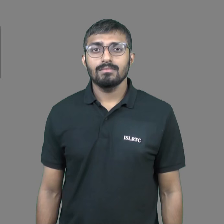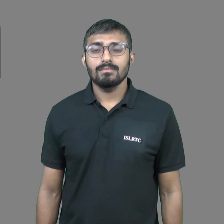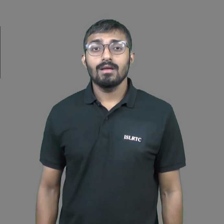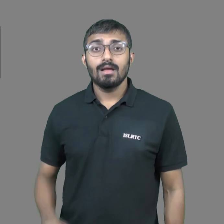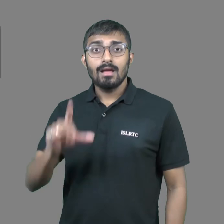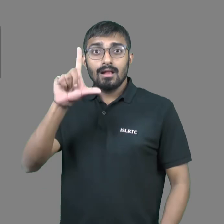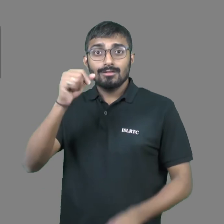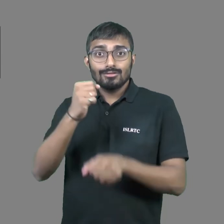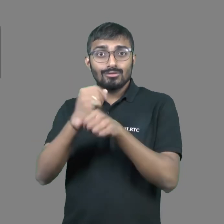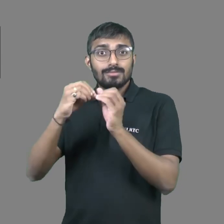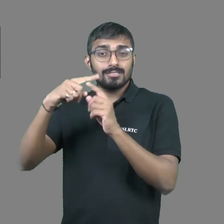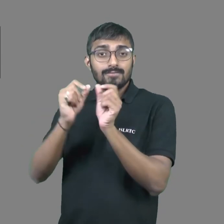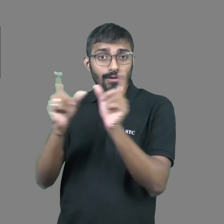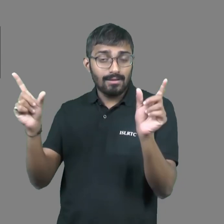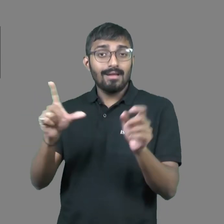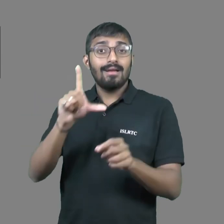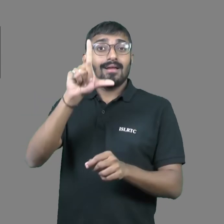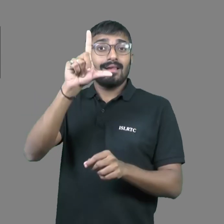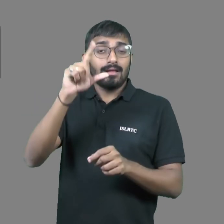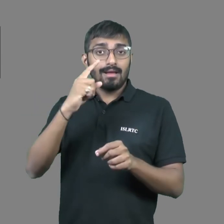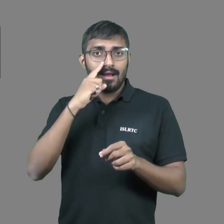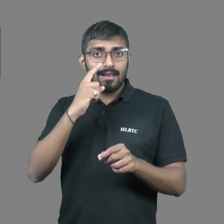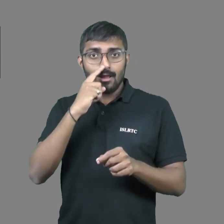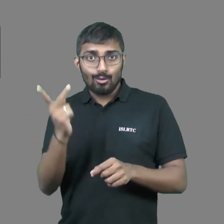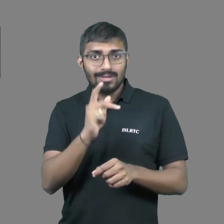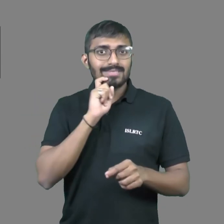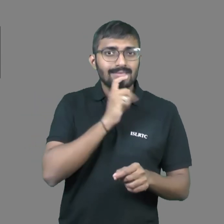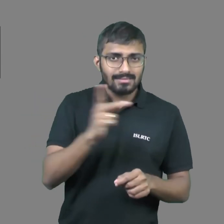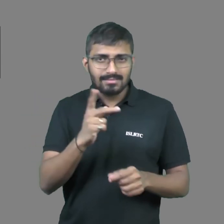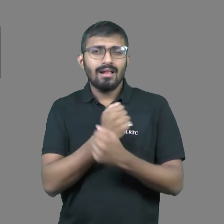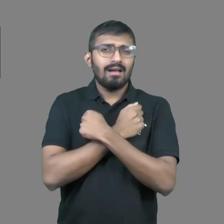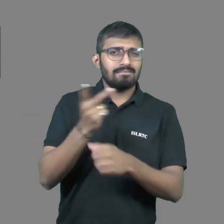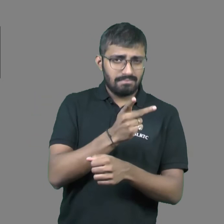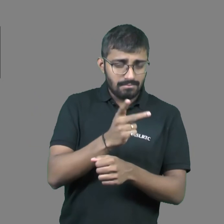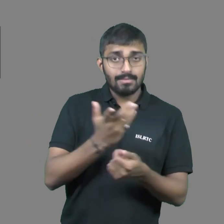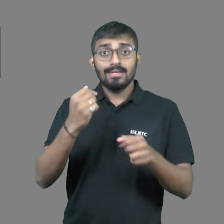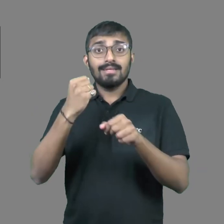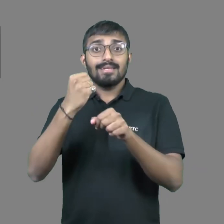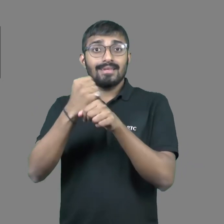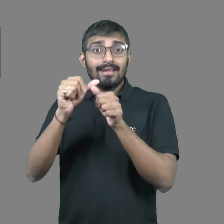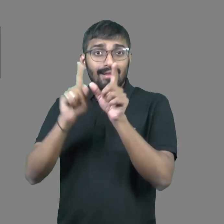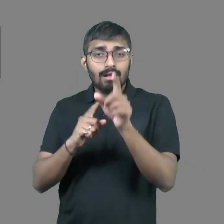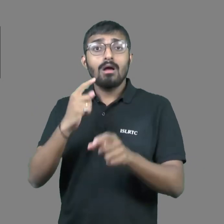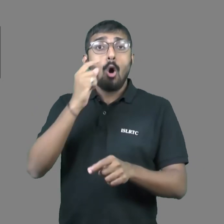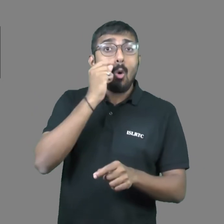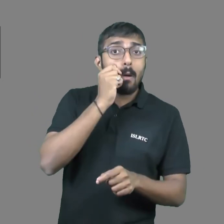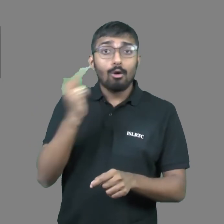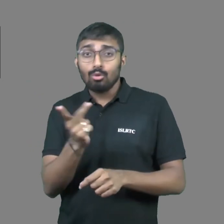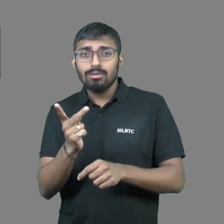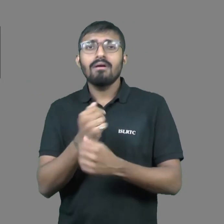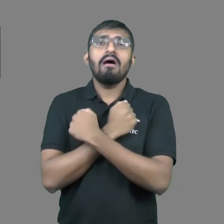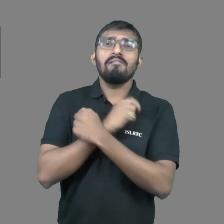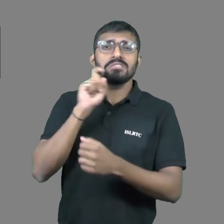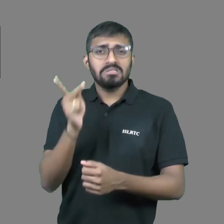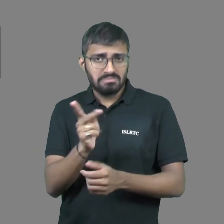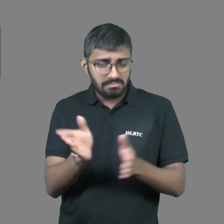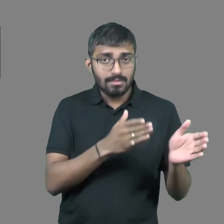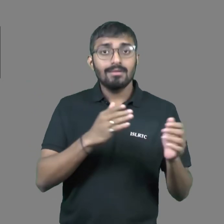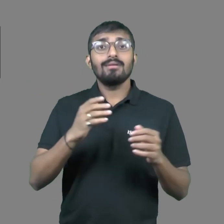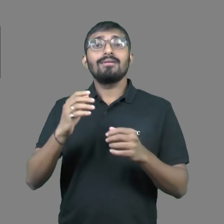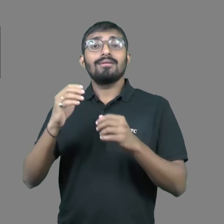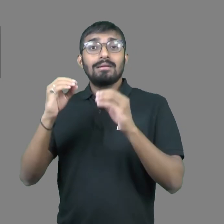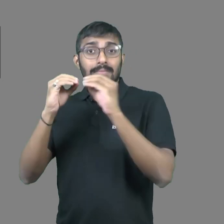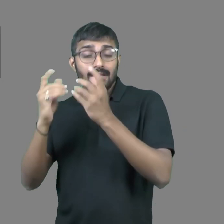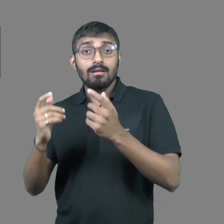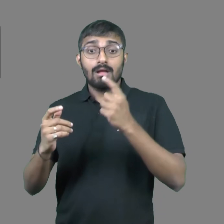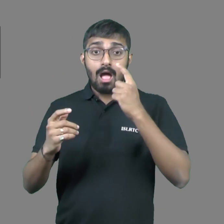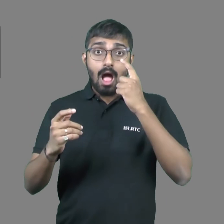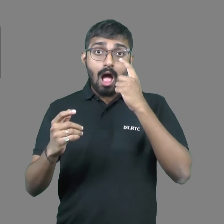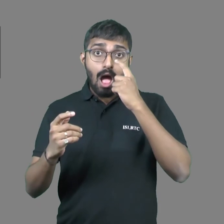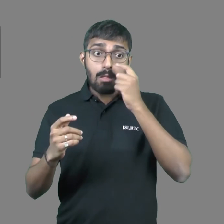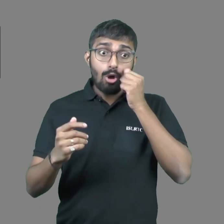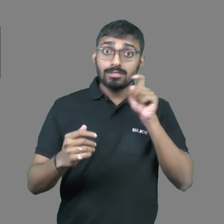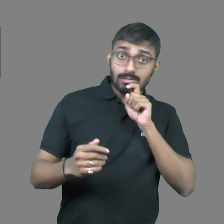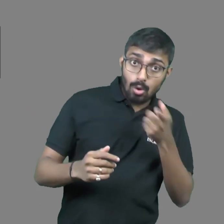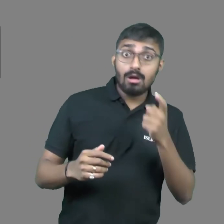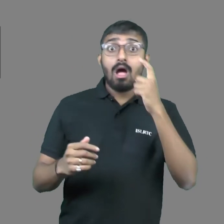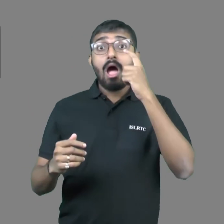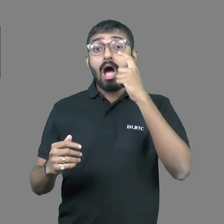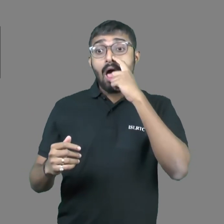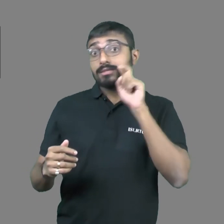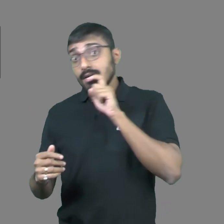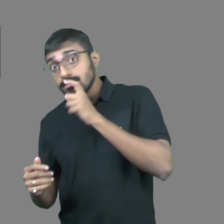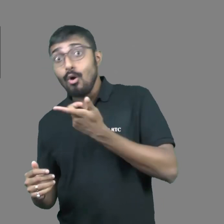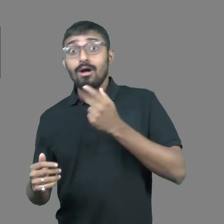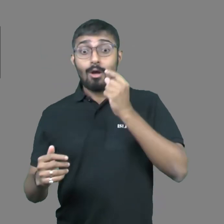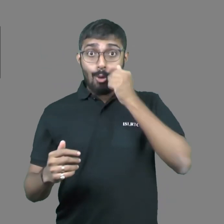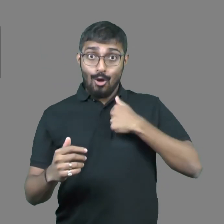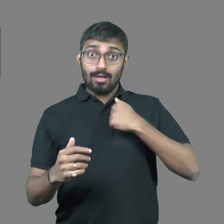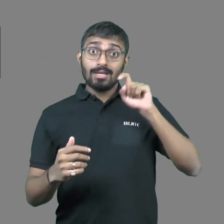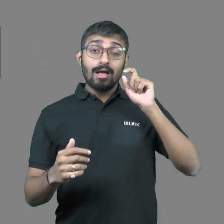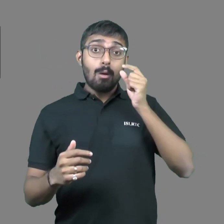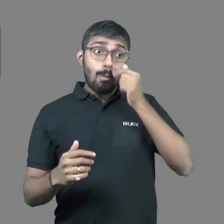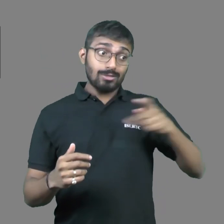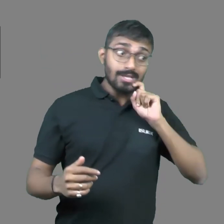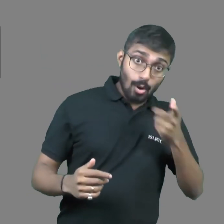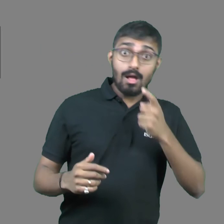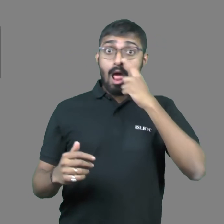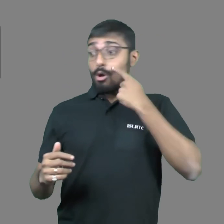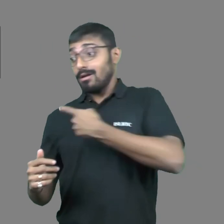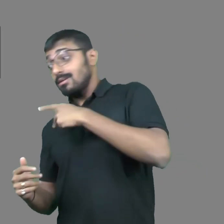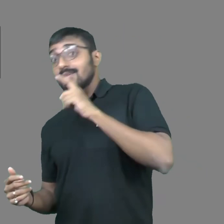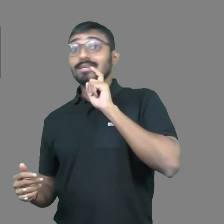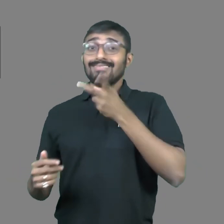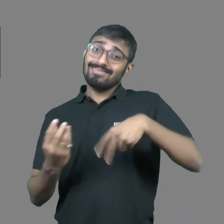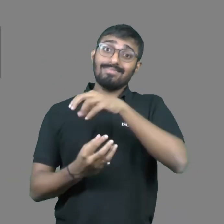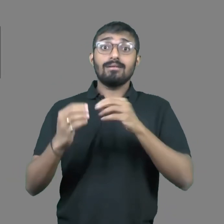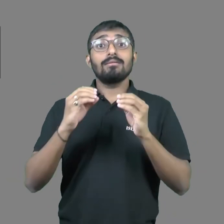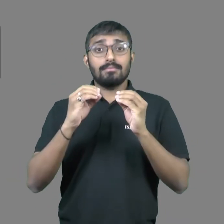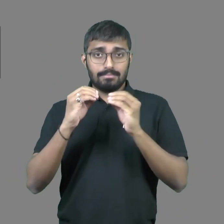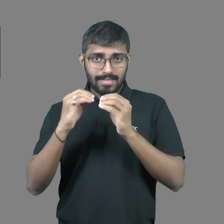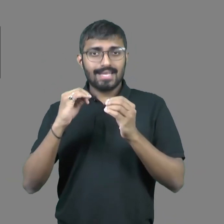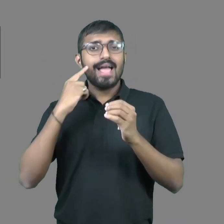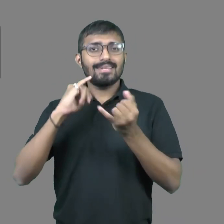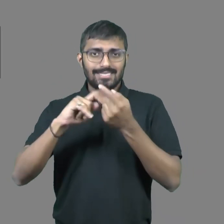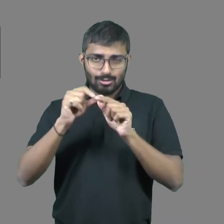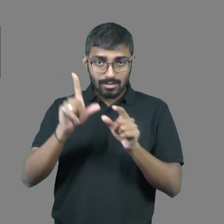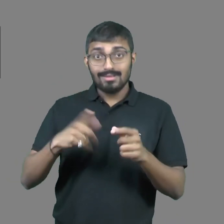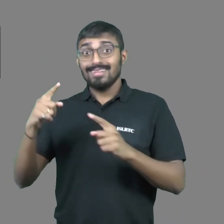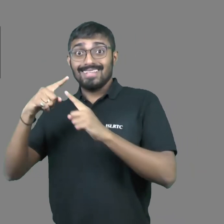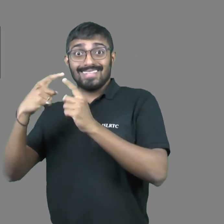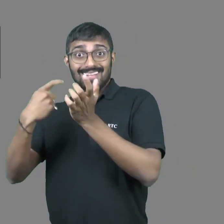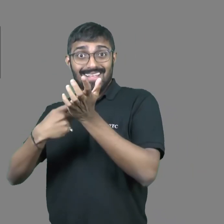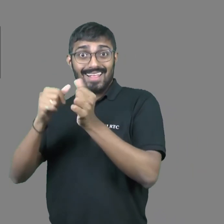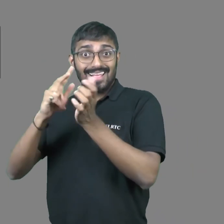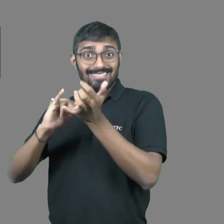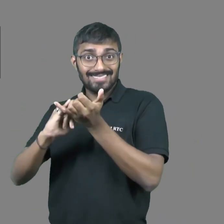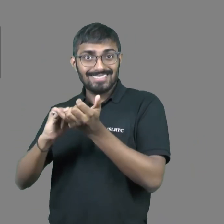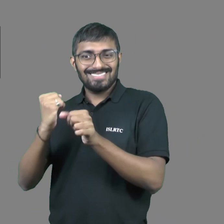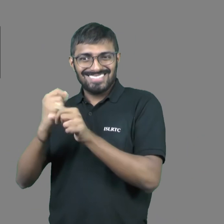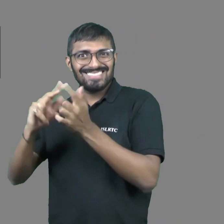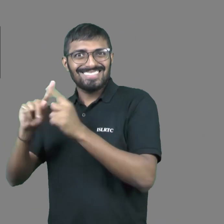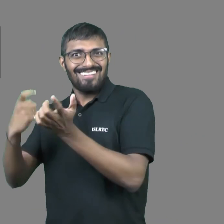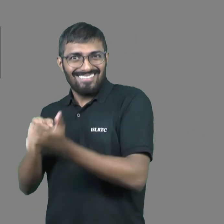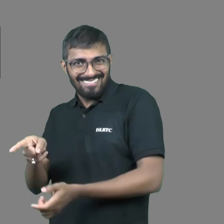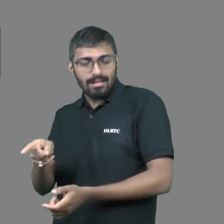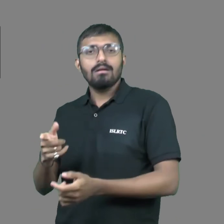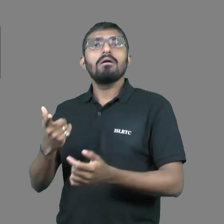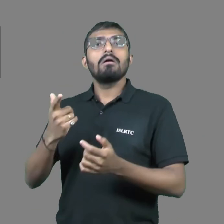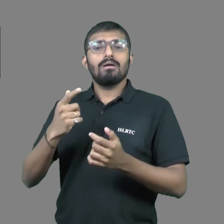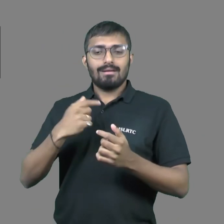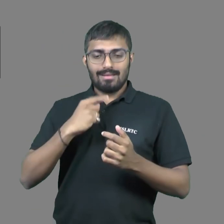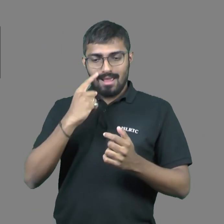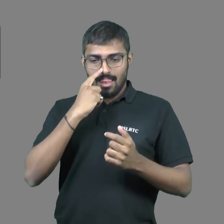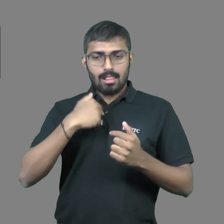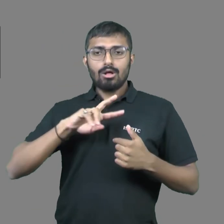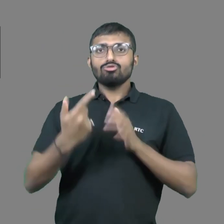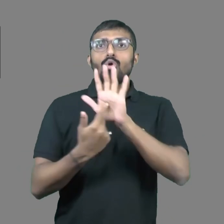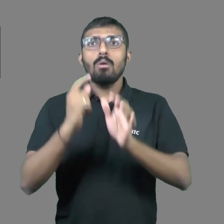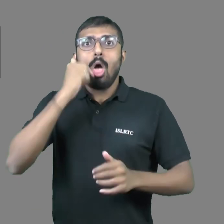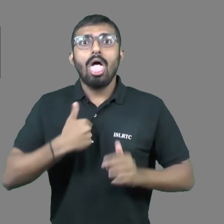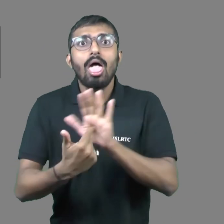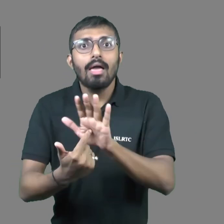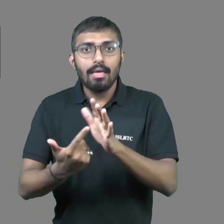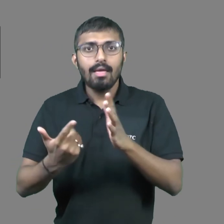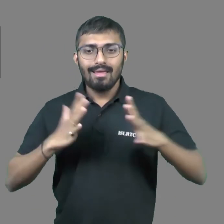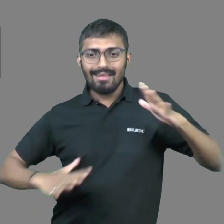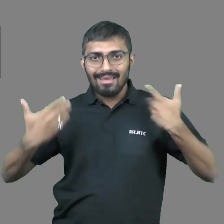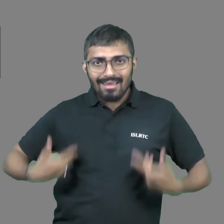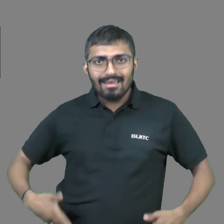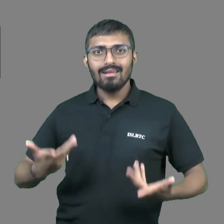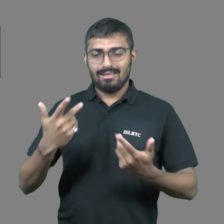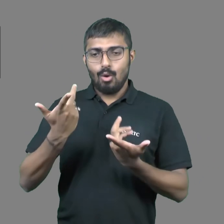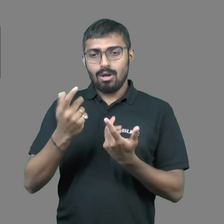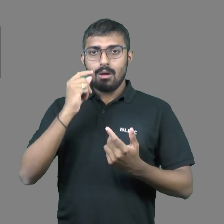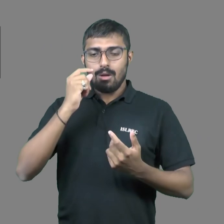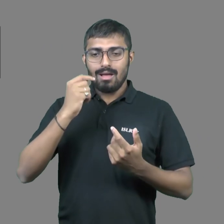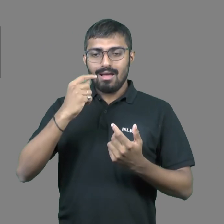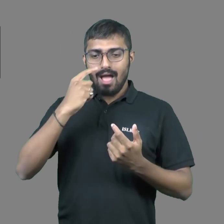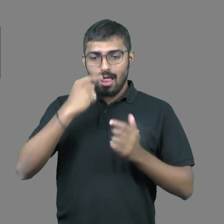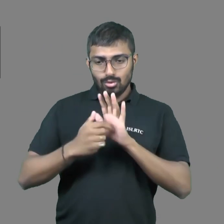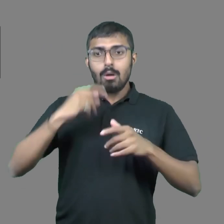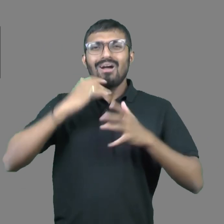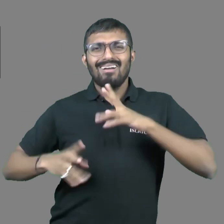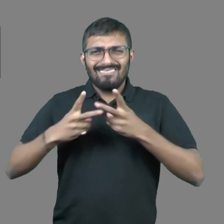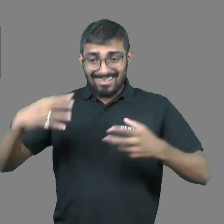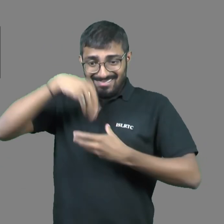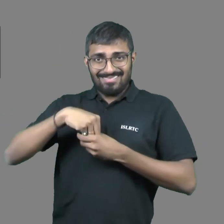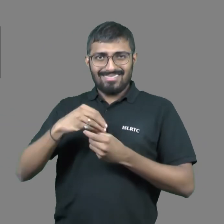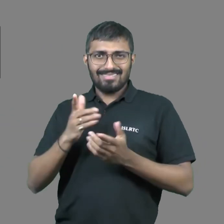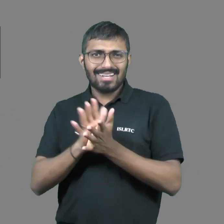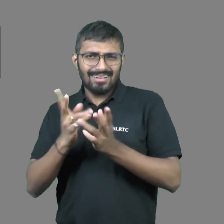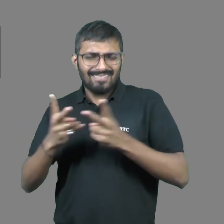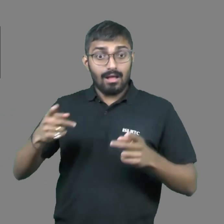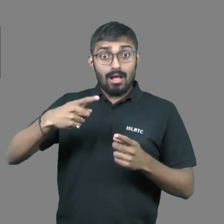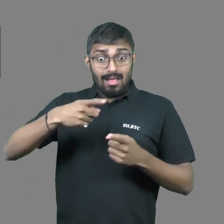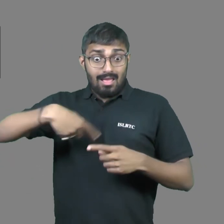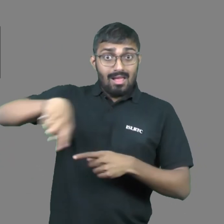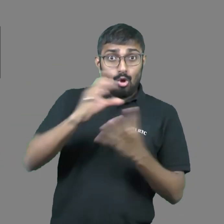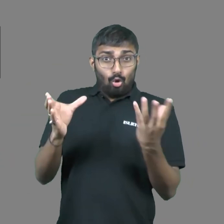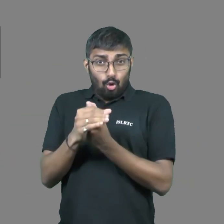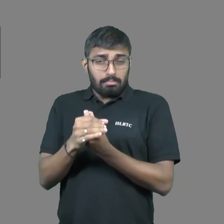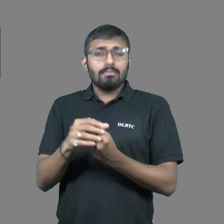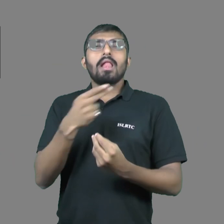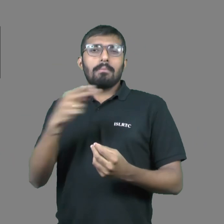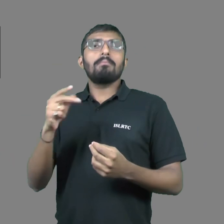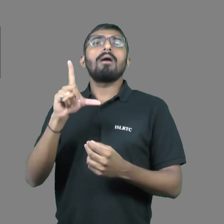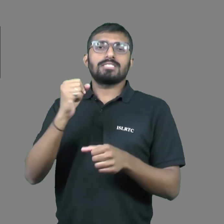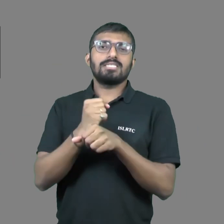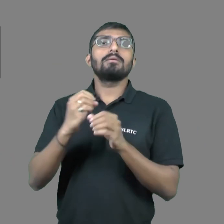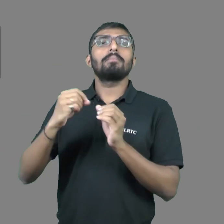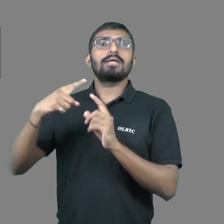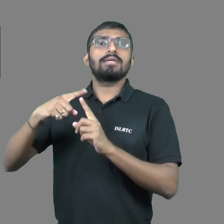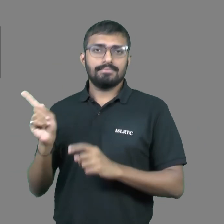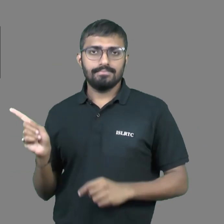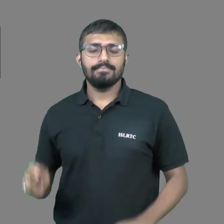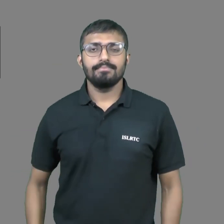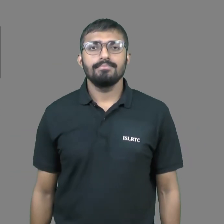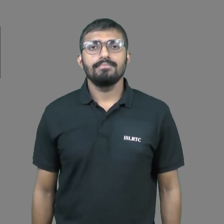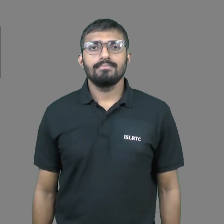Lesbian Gay Bisexual and Transgender